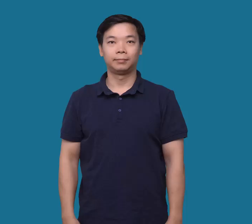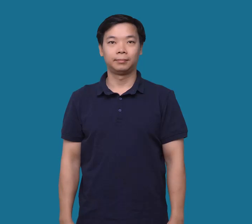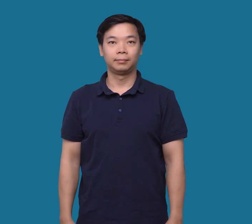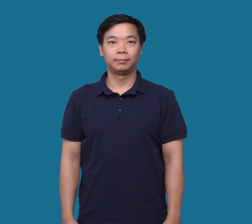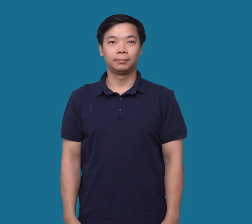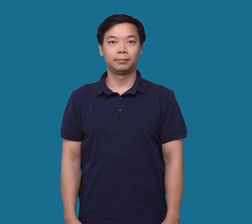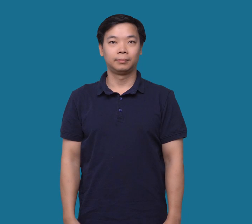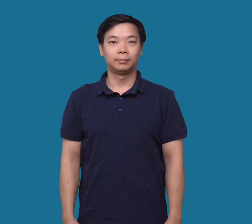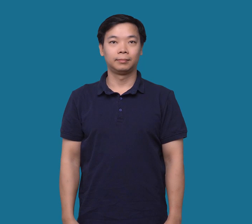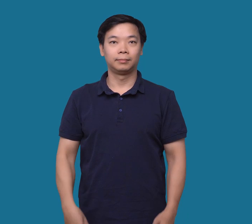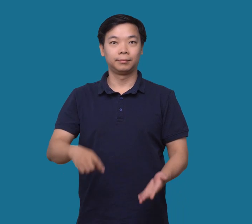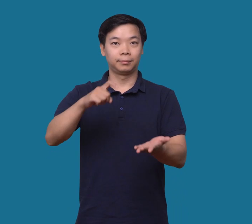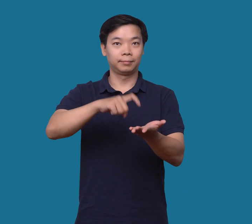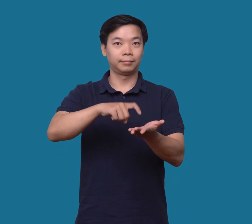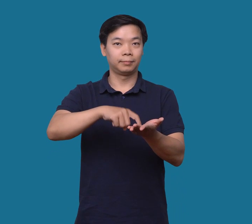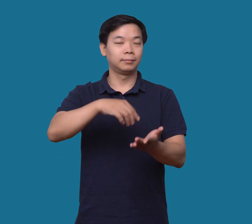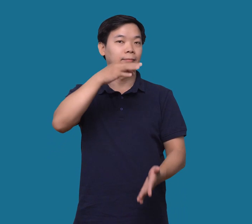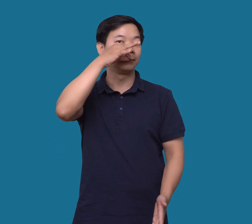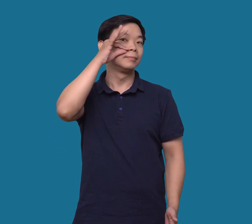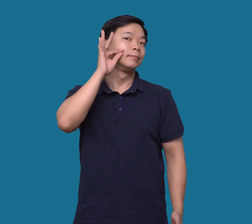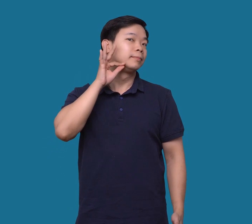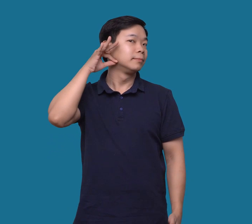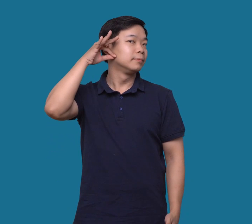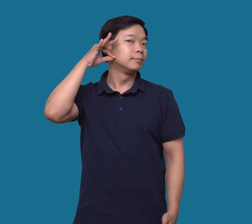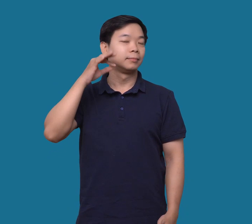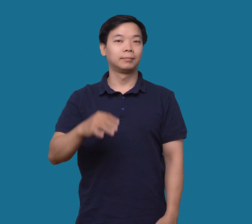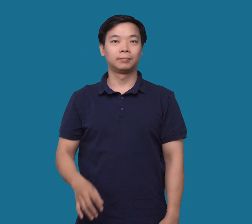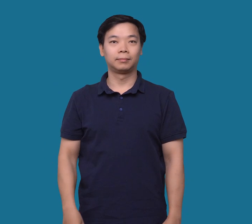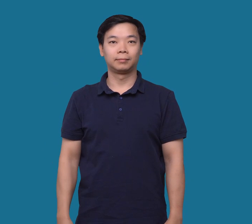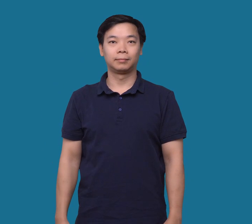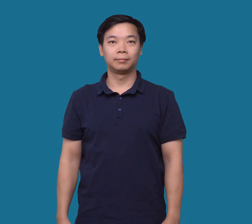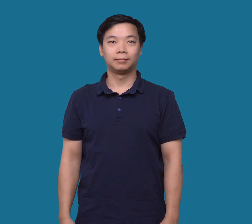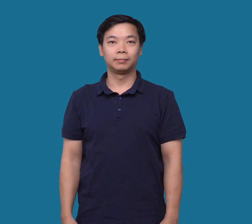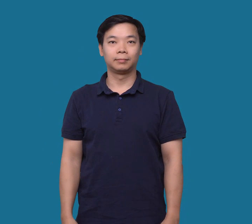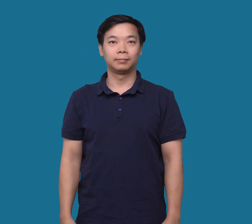gà tây